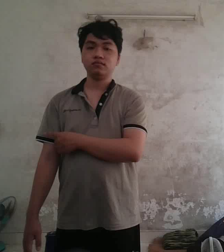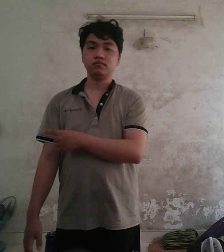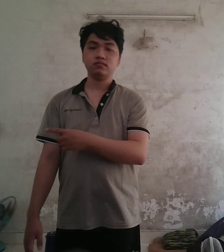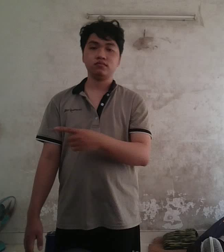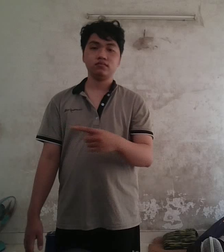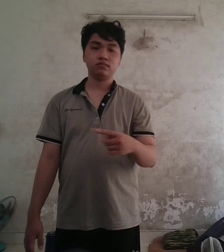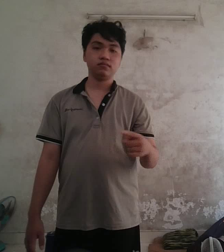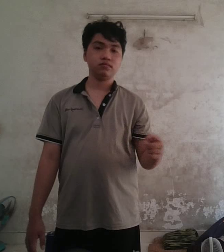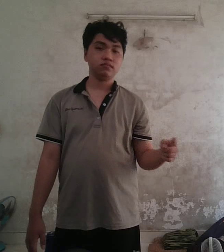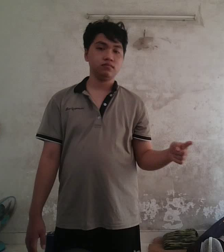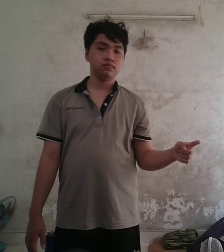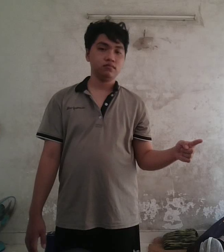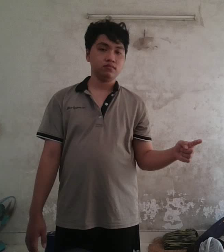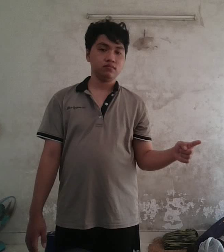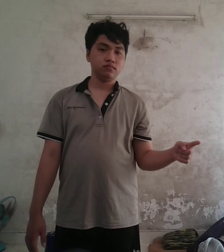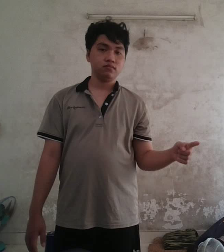cac ban